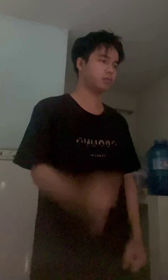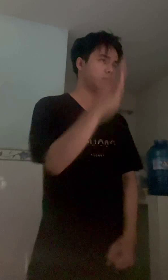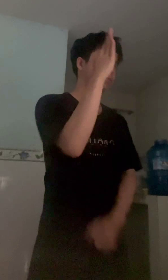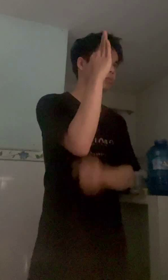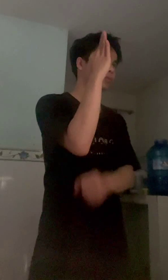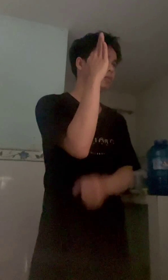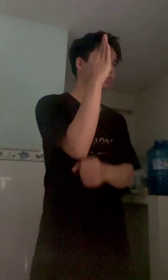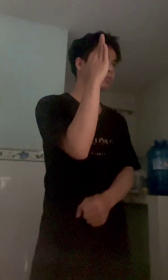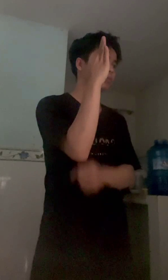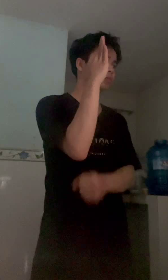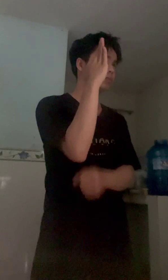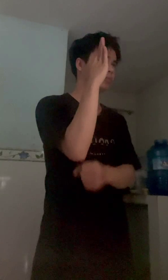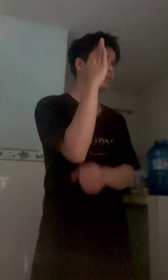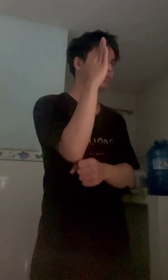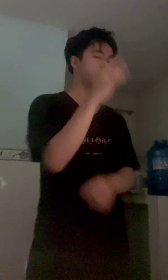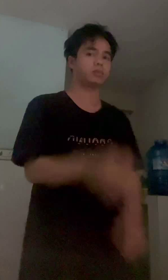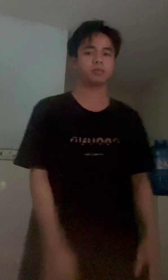buoi trua